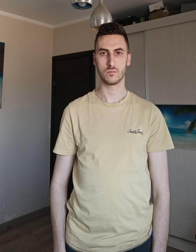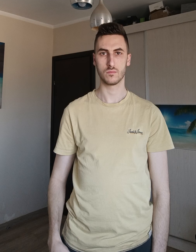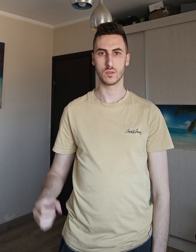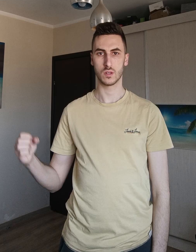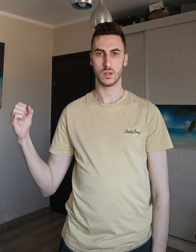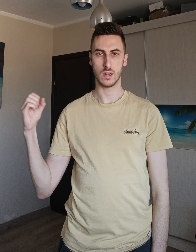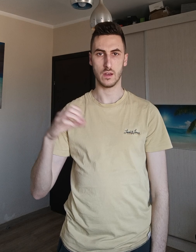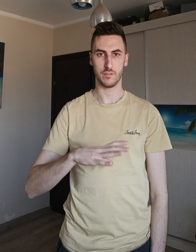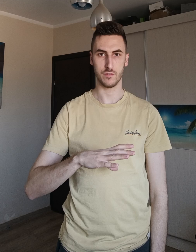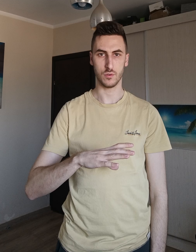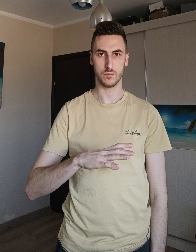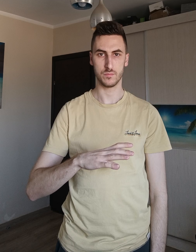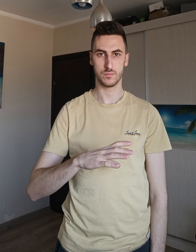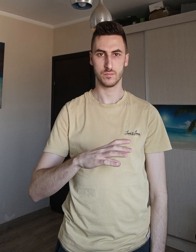לבוא